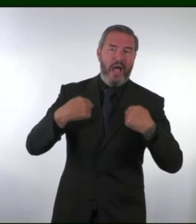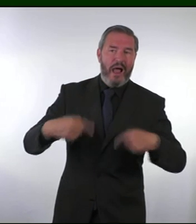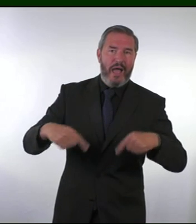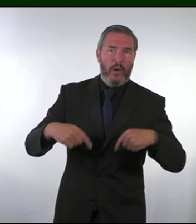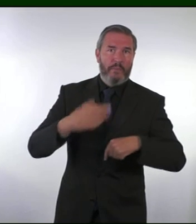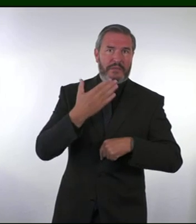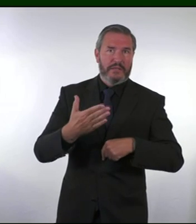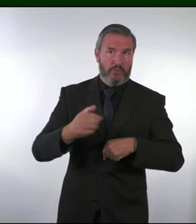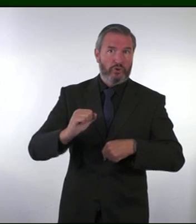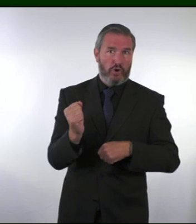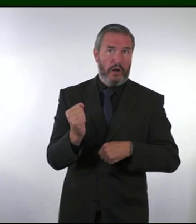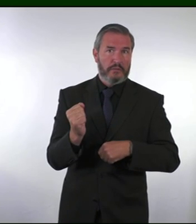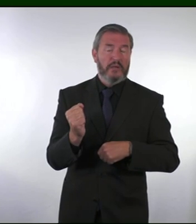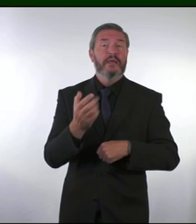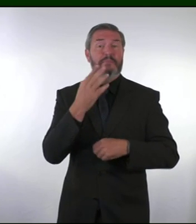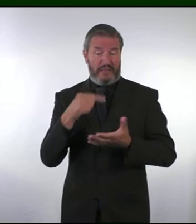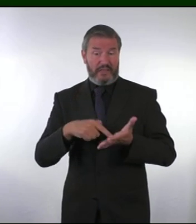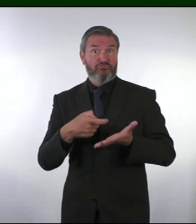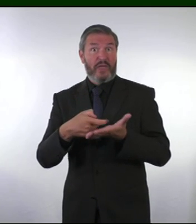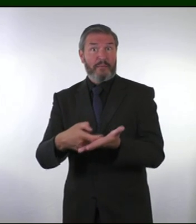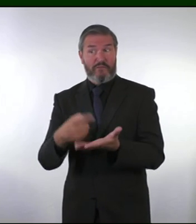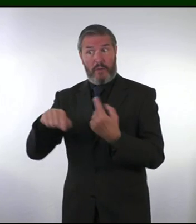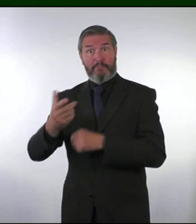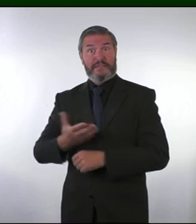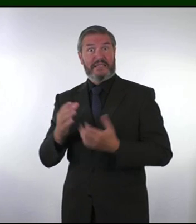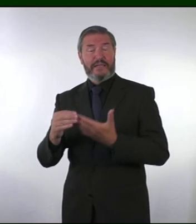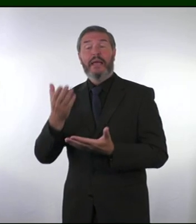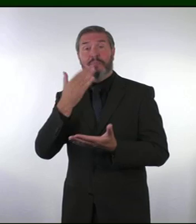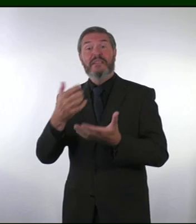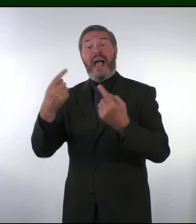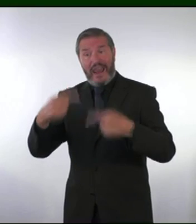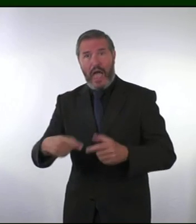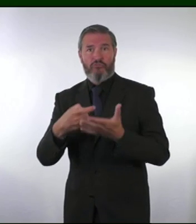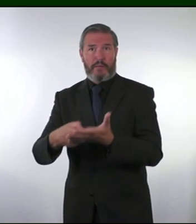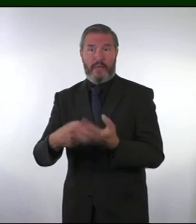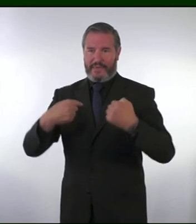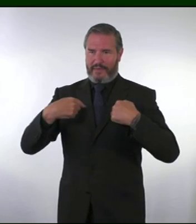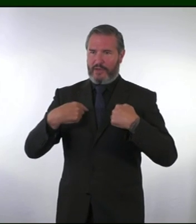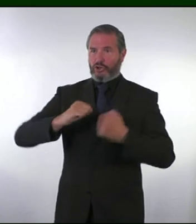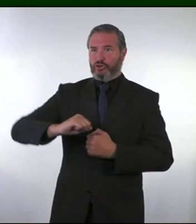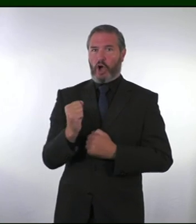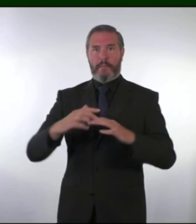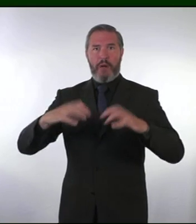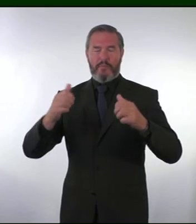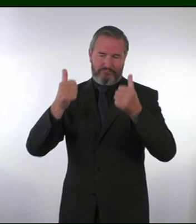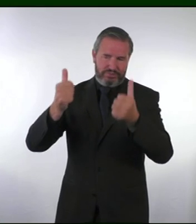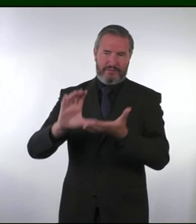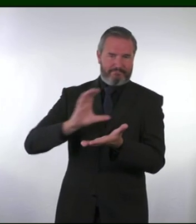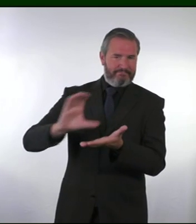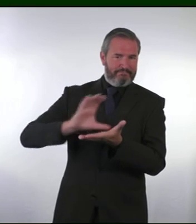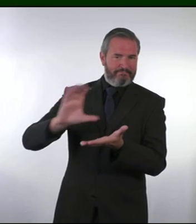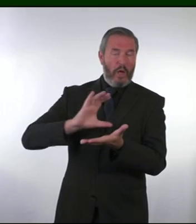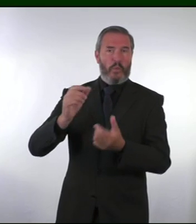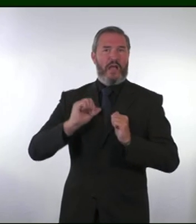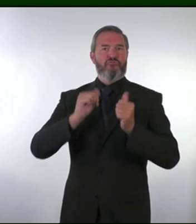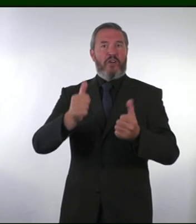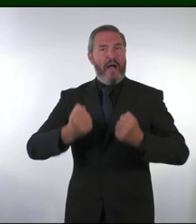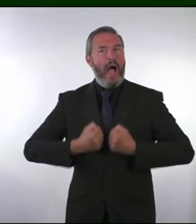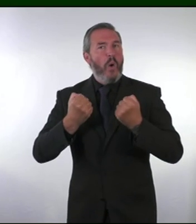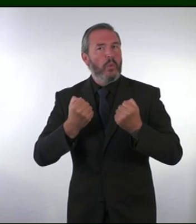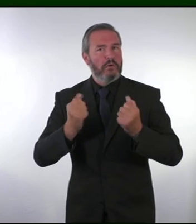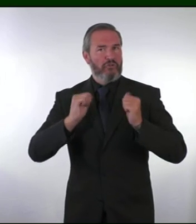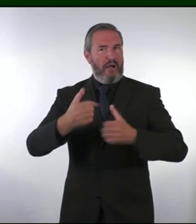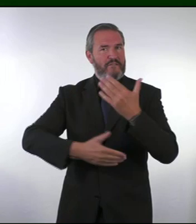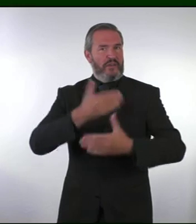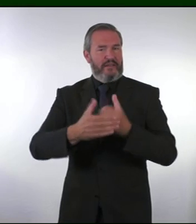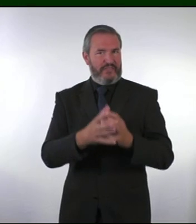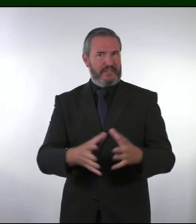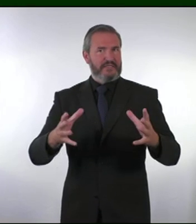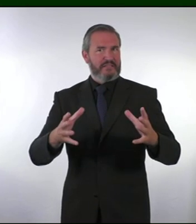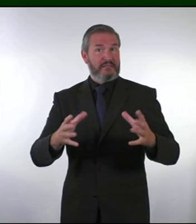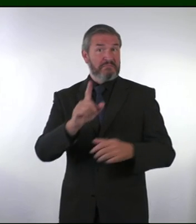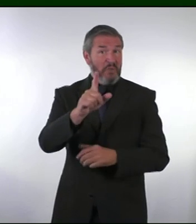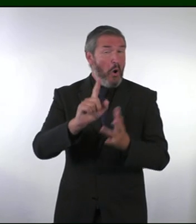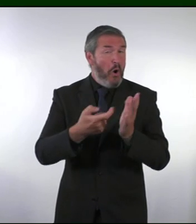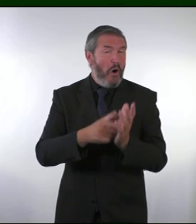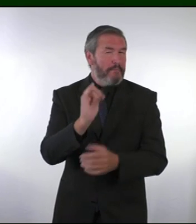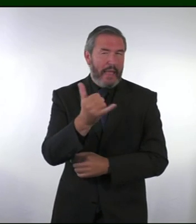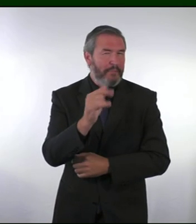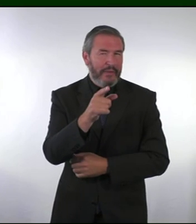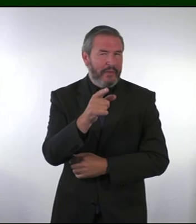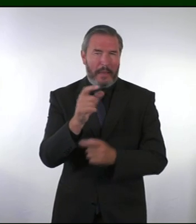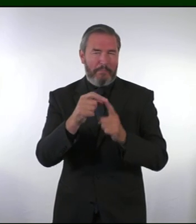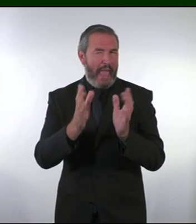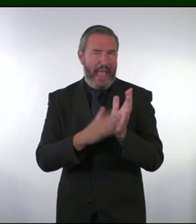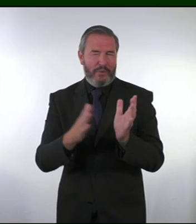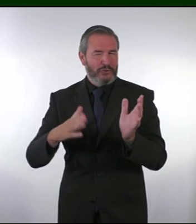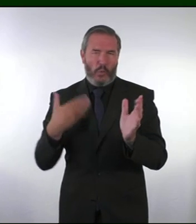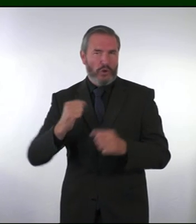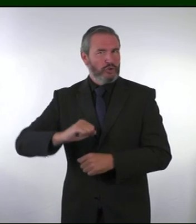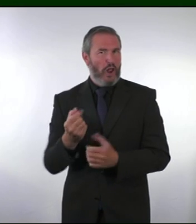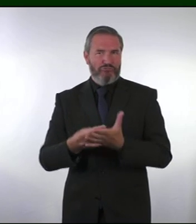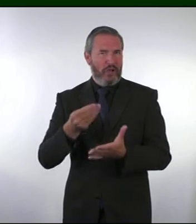Will the Prime Minister implement the recommendations of those business leaders and give the Scottish Parliament the economic powers it needs to fuel a recovery in the wake of the pandemic, or will he put Scotland’s economic recovery at risk?